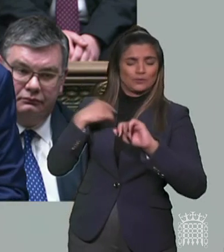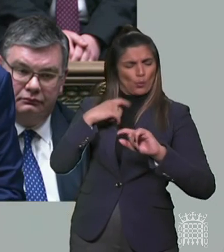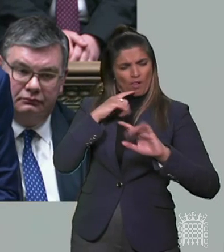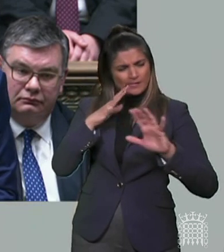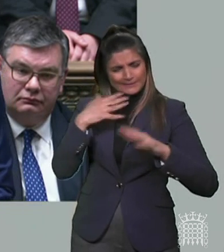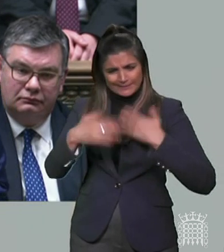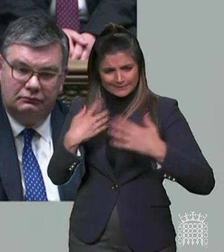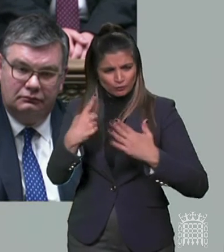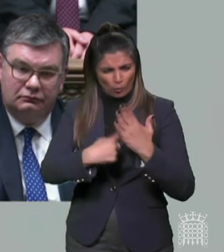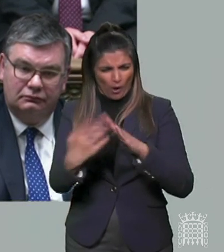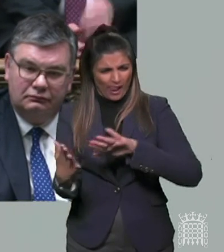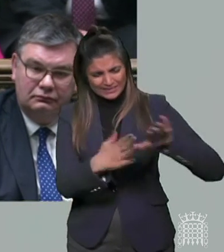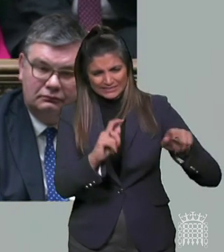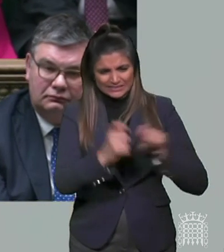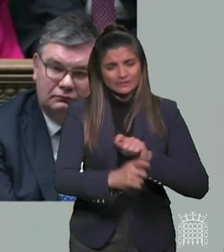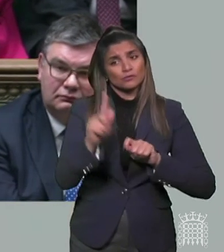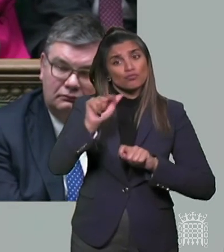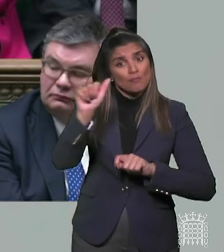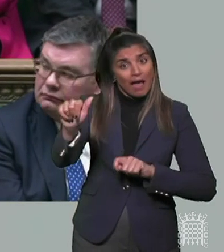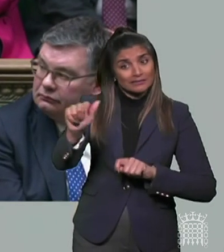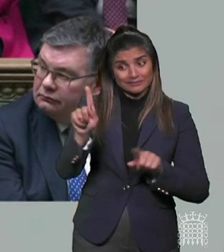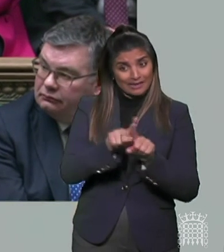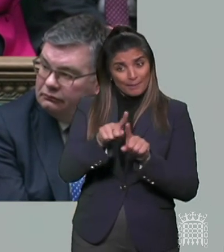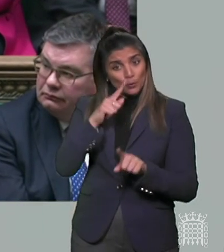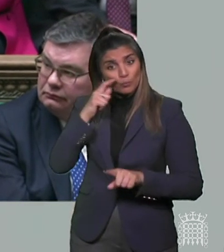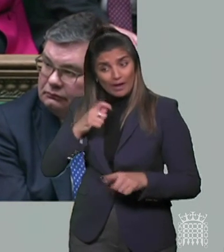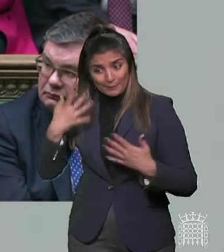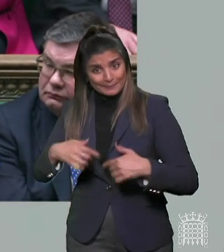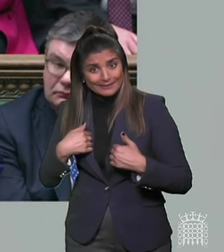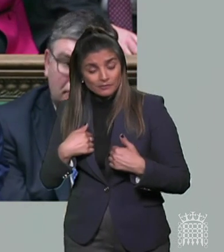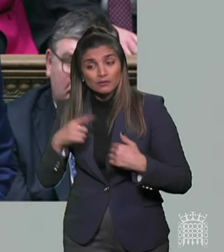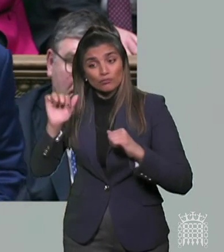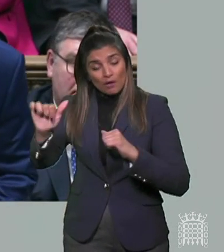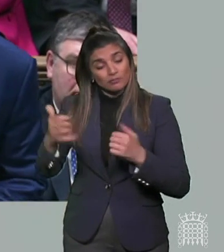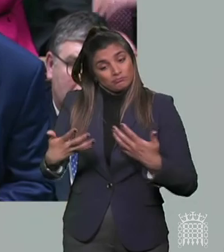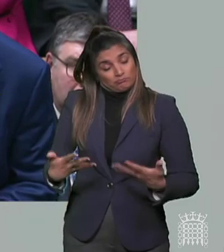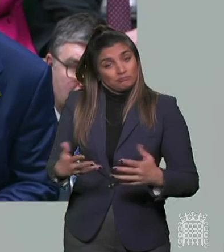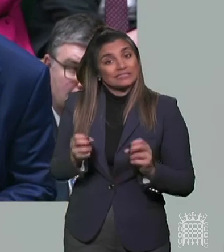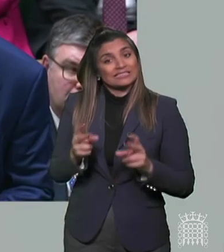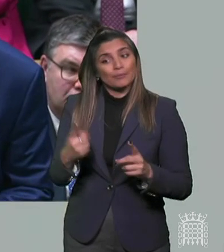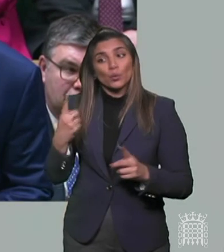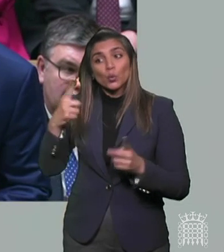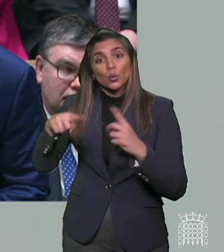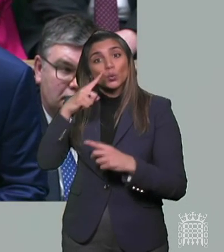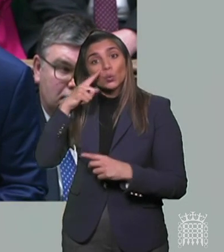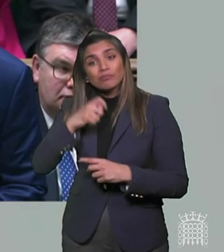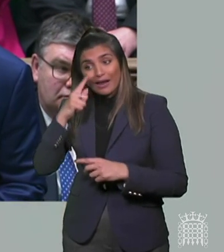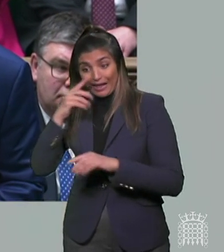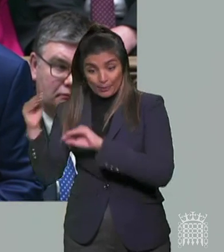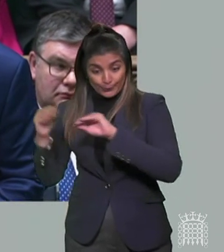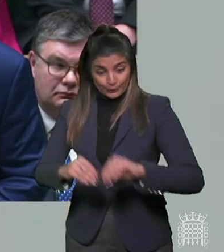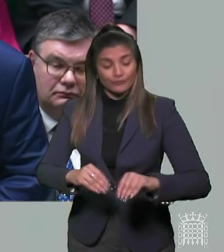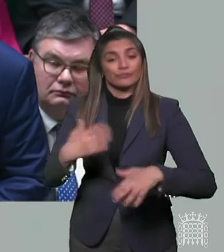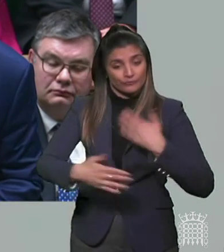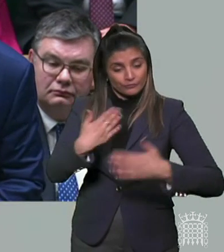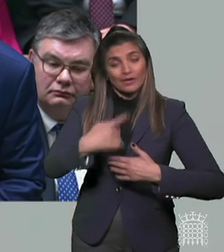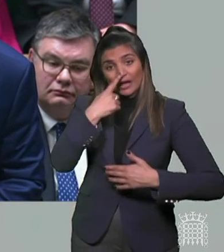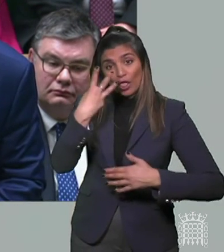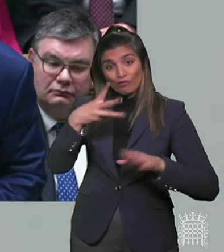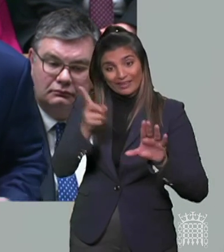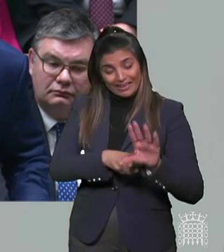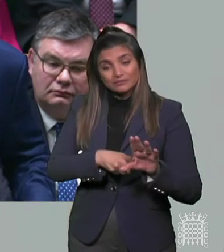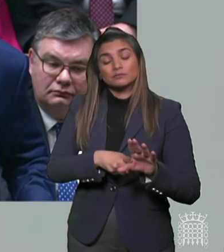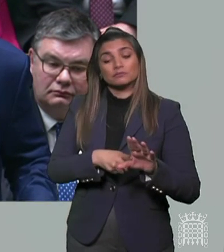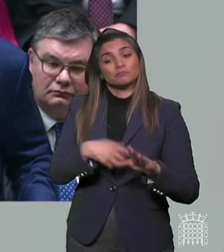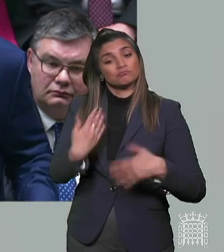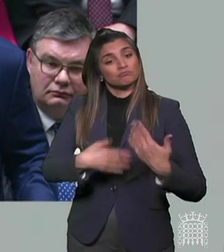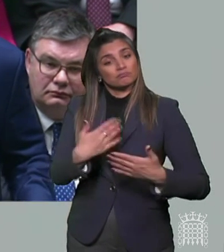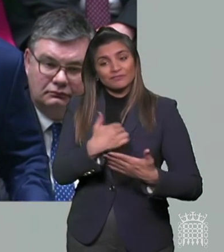He is absolutely right about the current scheme: those Ukrainians coming here can live, work and access benefits, and can stay for three years with leave to remain.